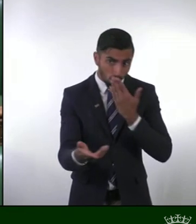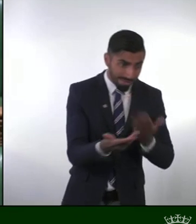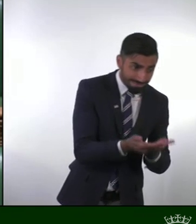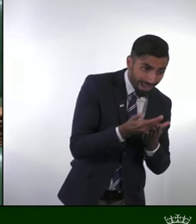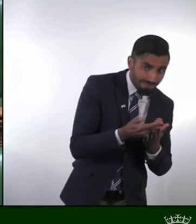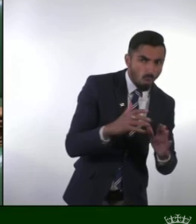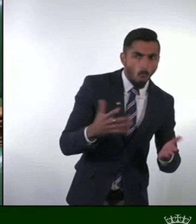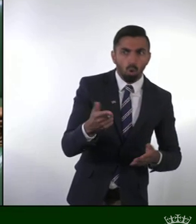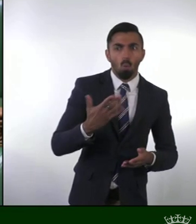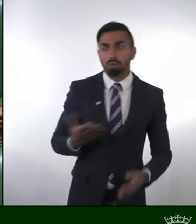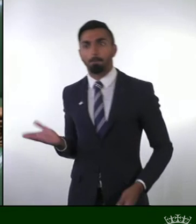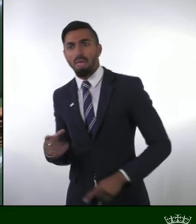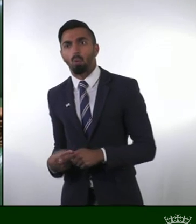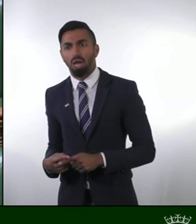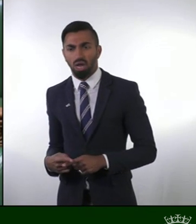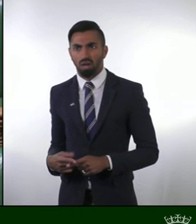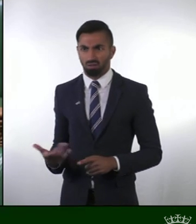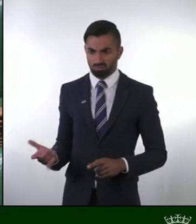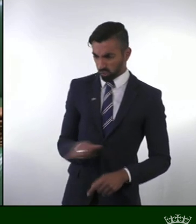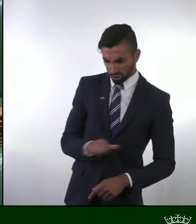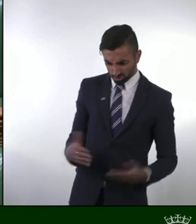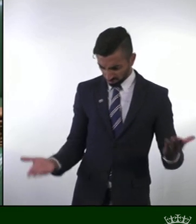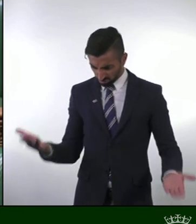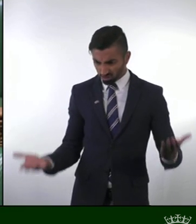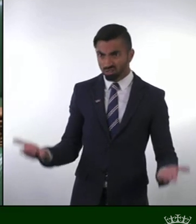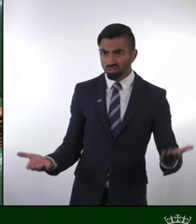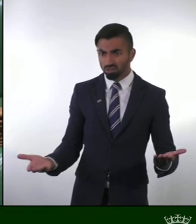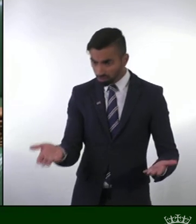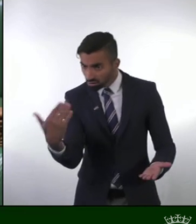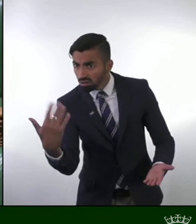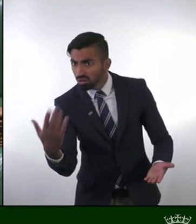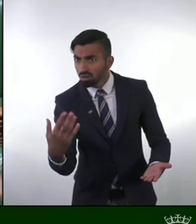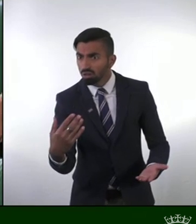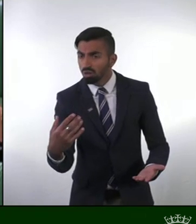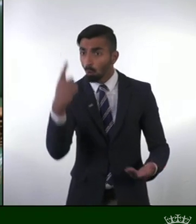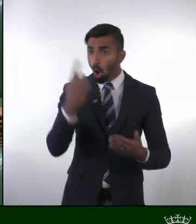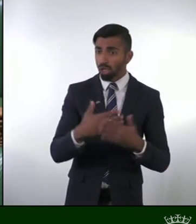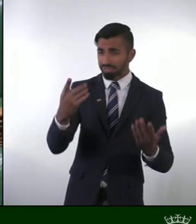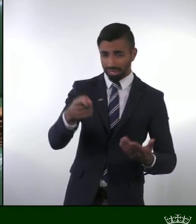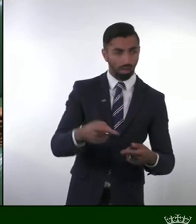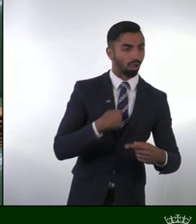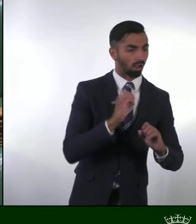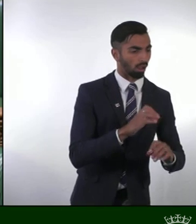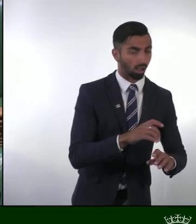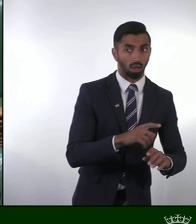He cannot have it both ways. It is one brief on one day and another brief on the next.